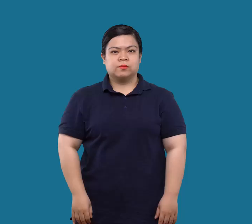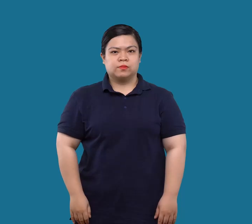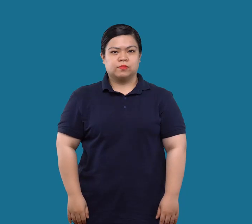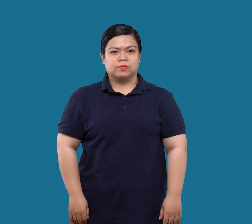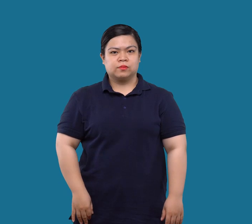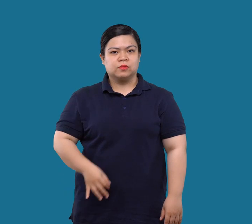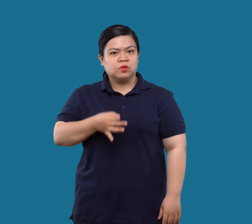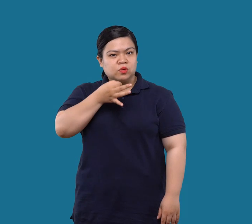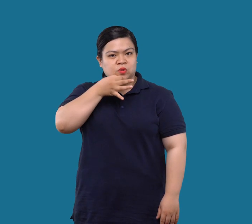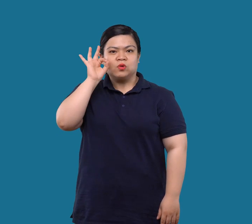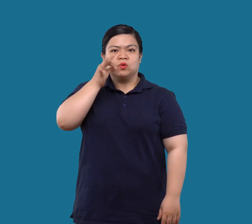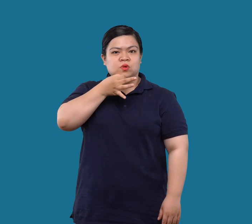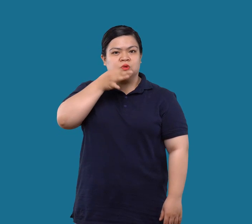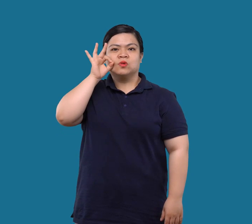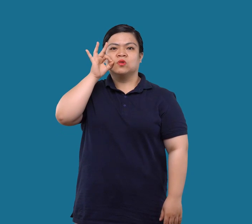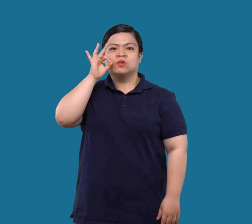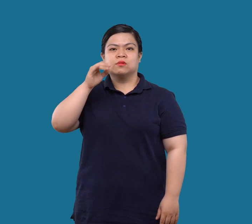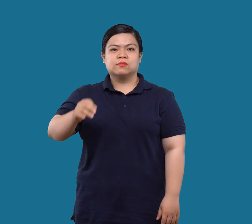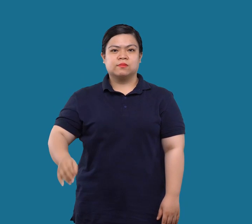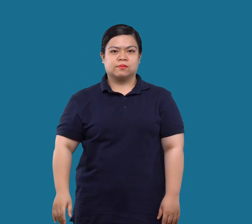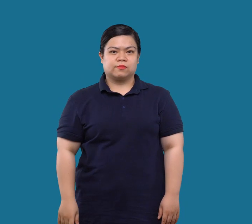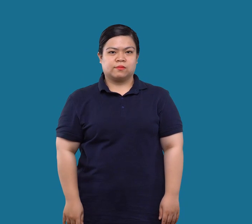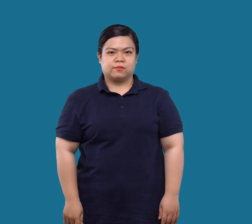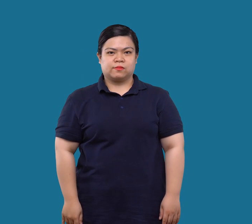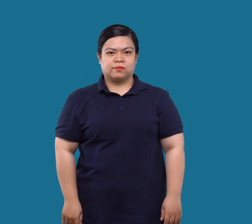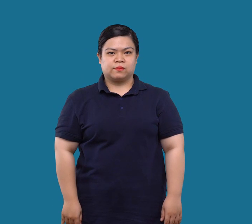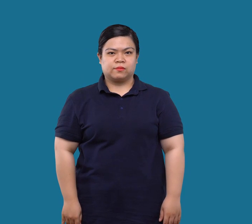rượu